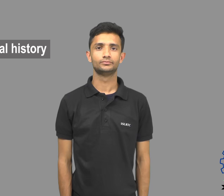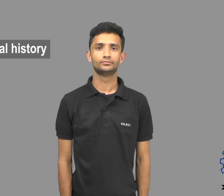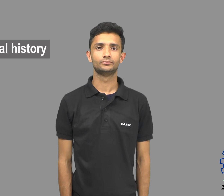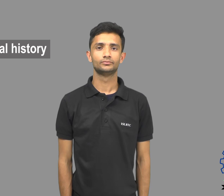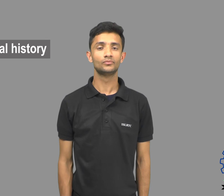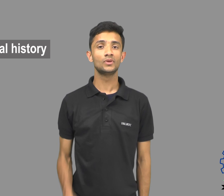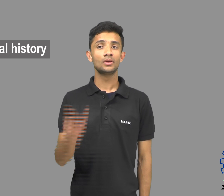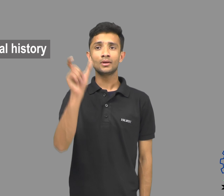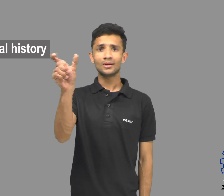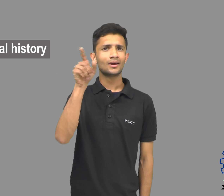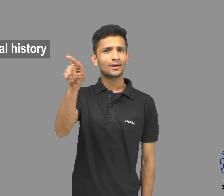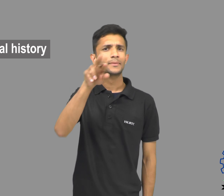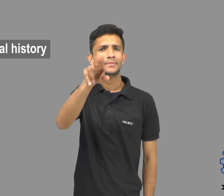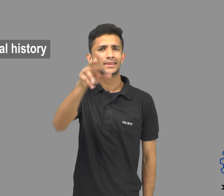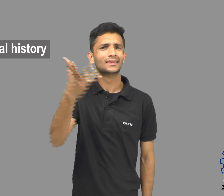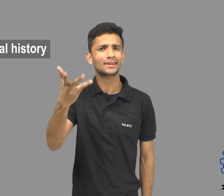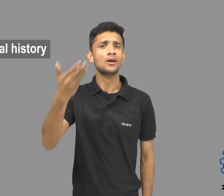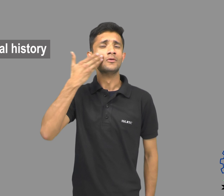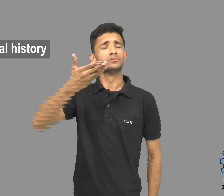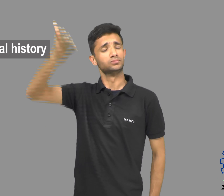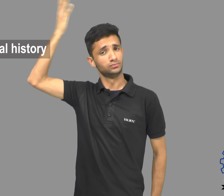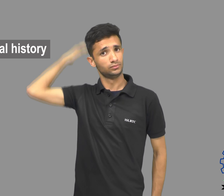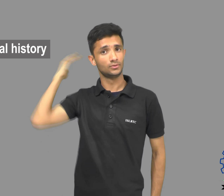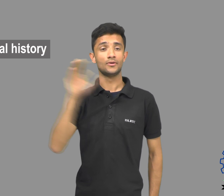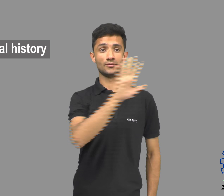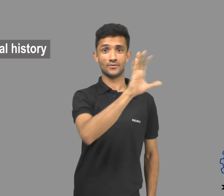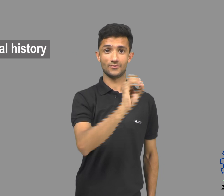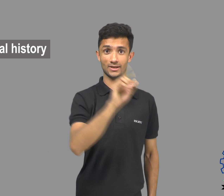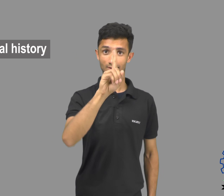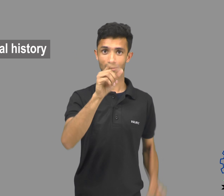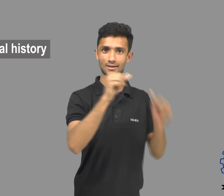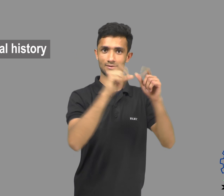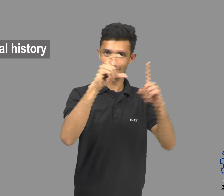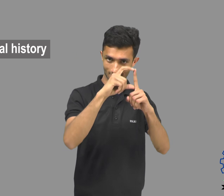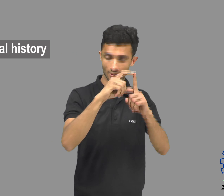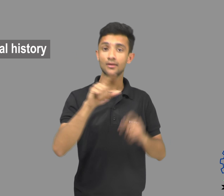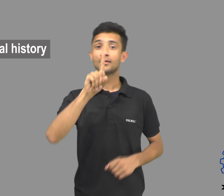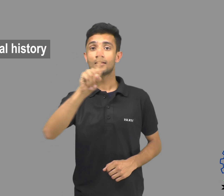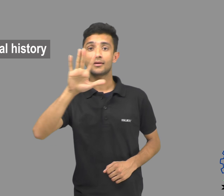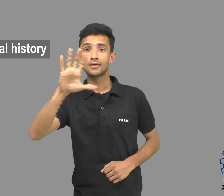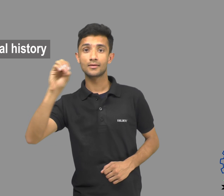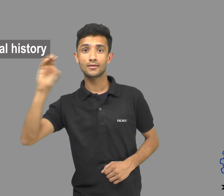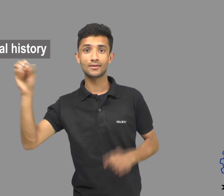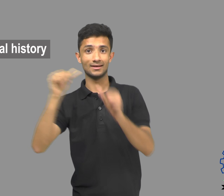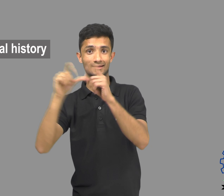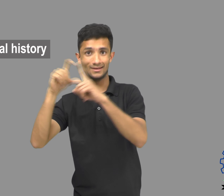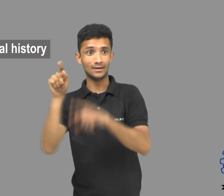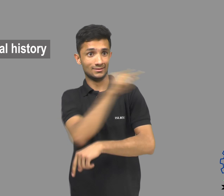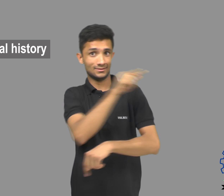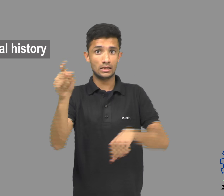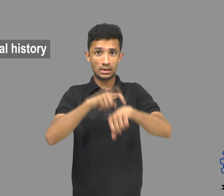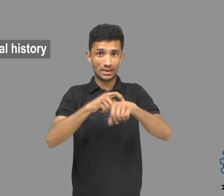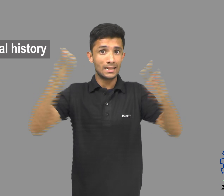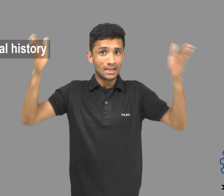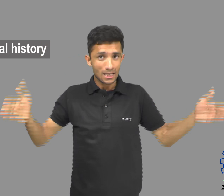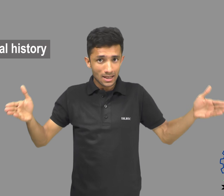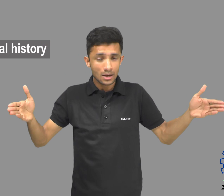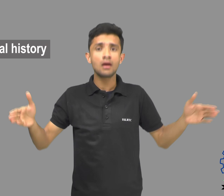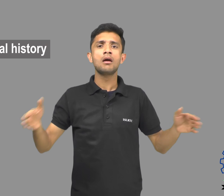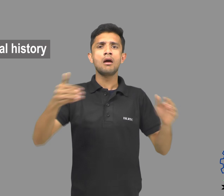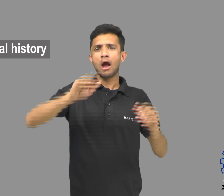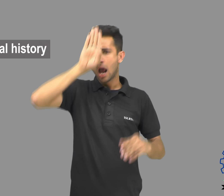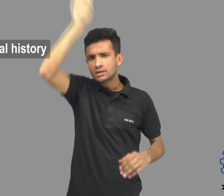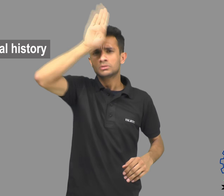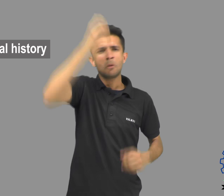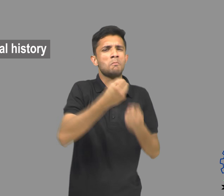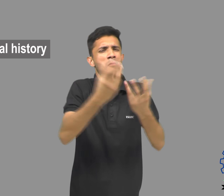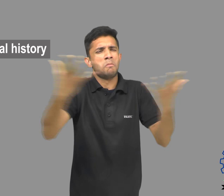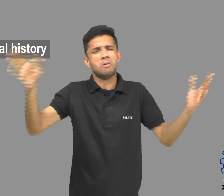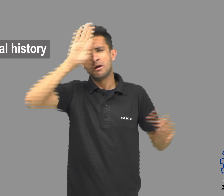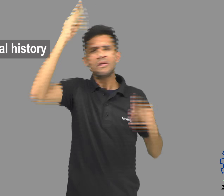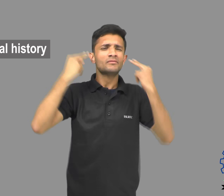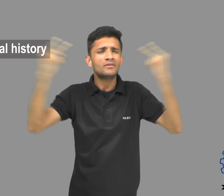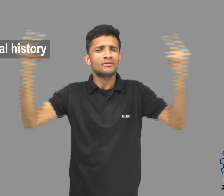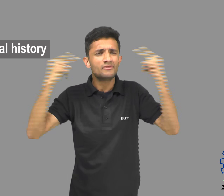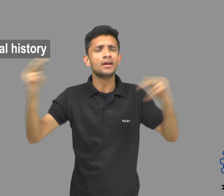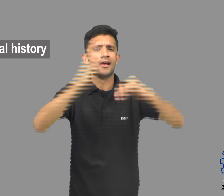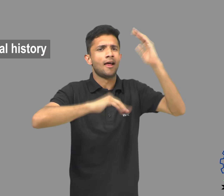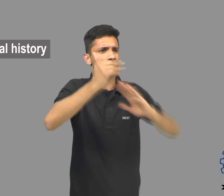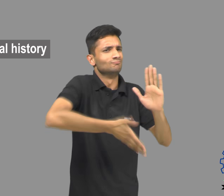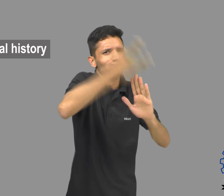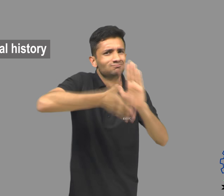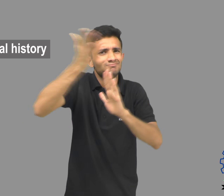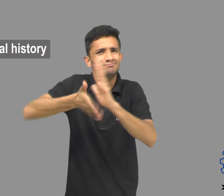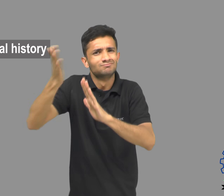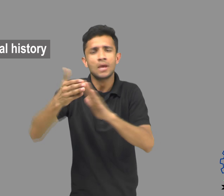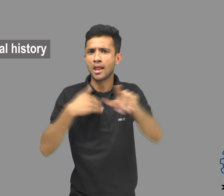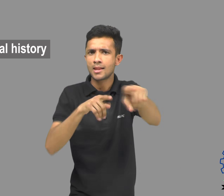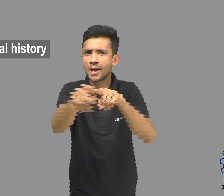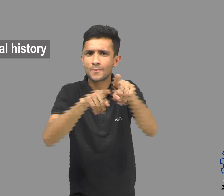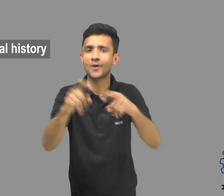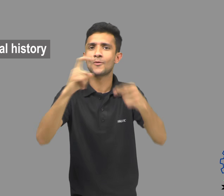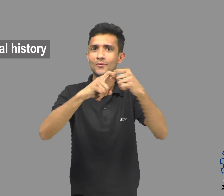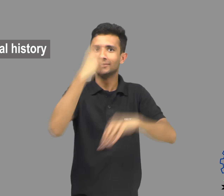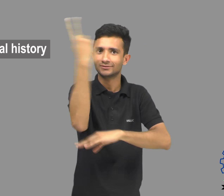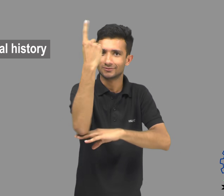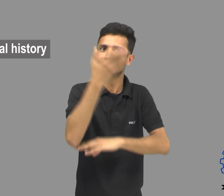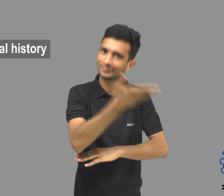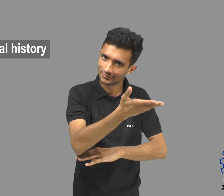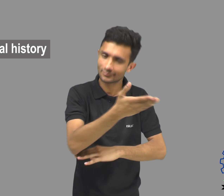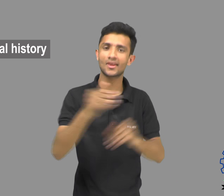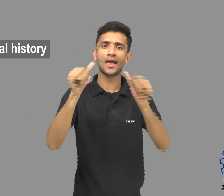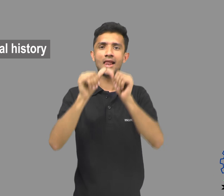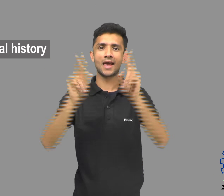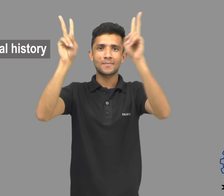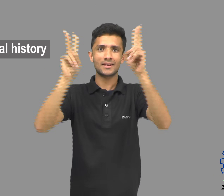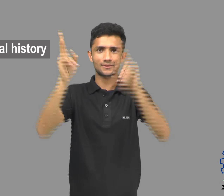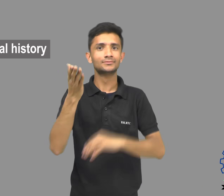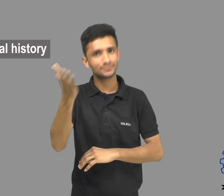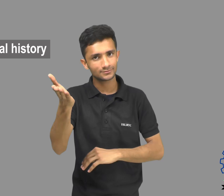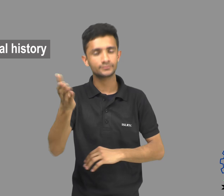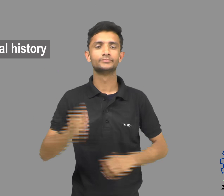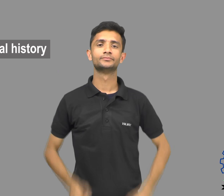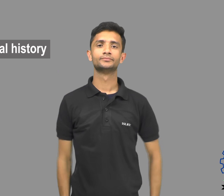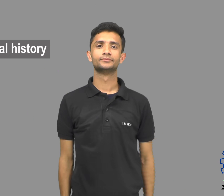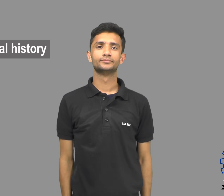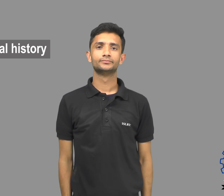Medieval History